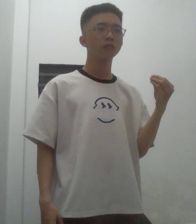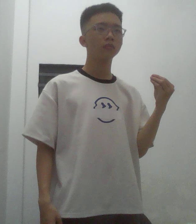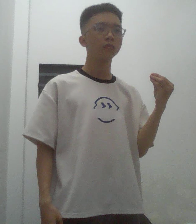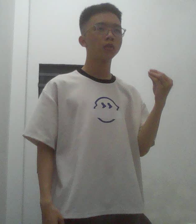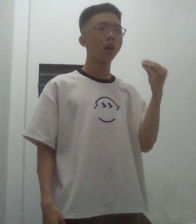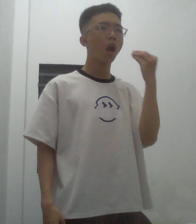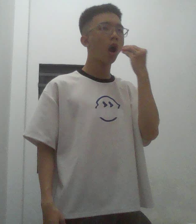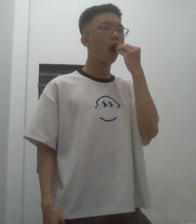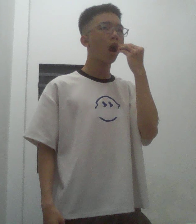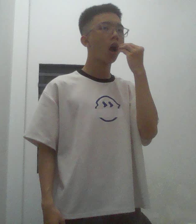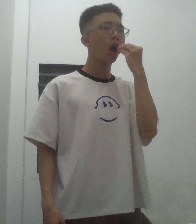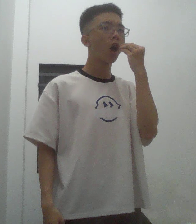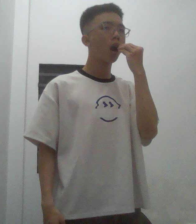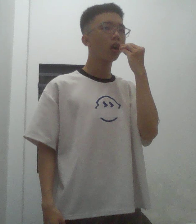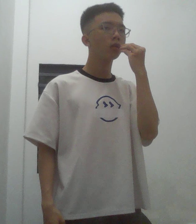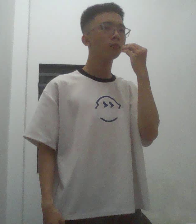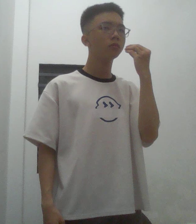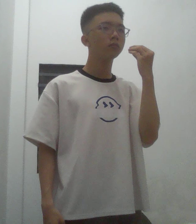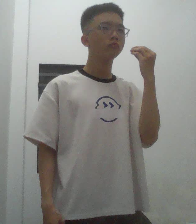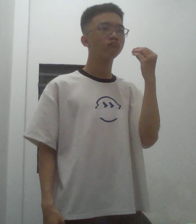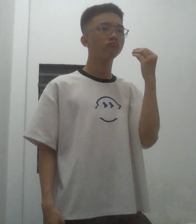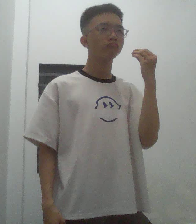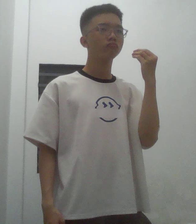an